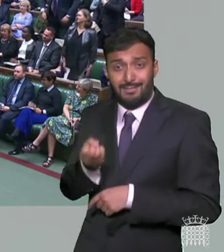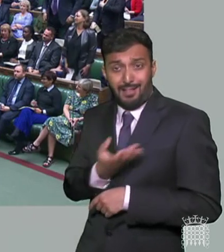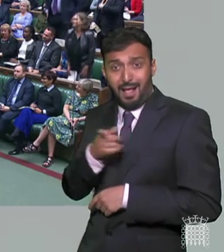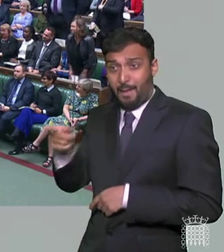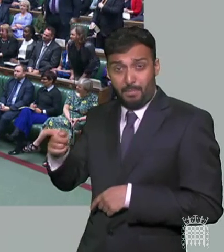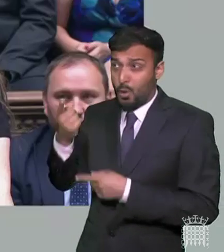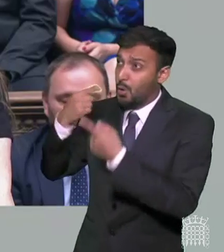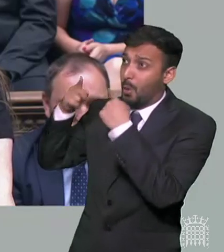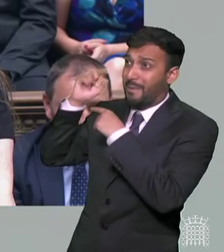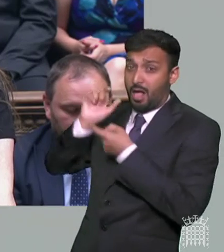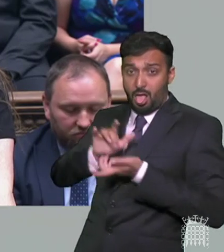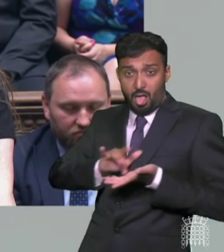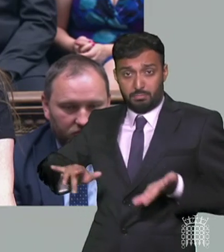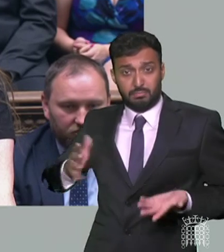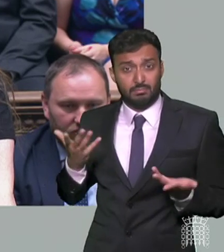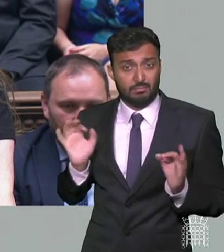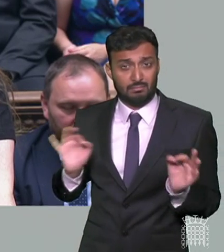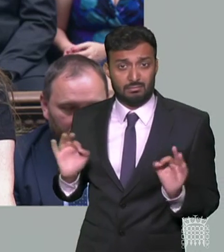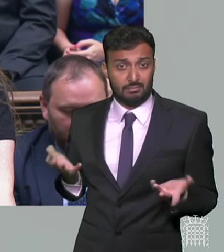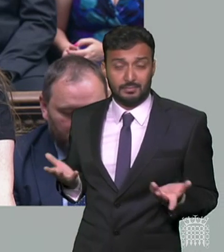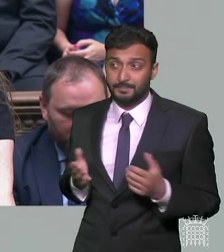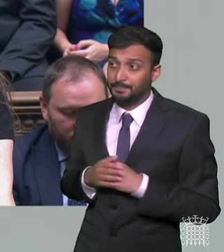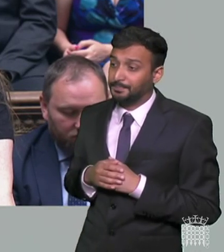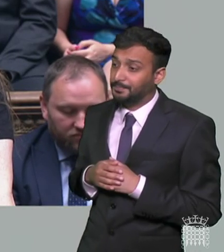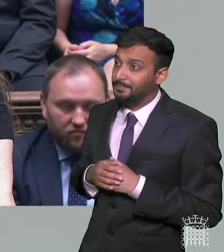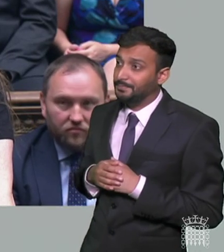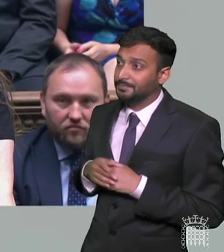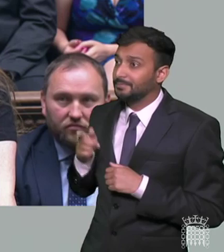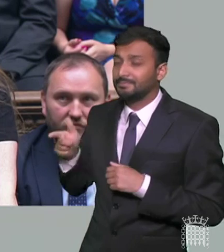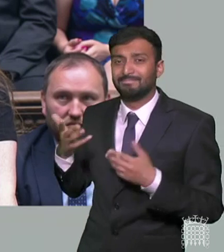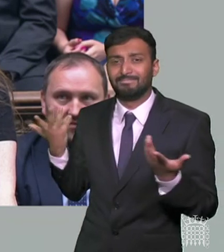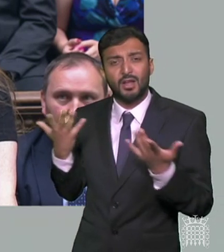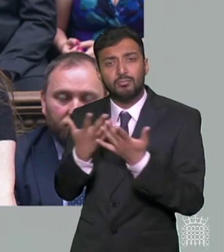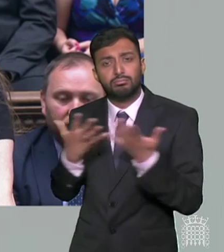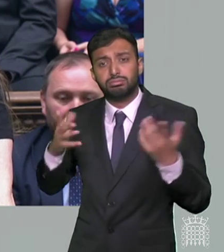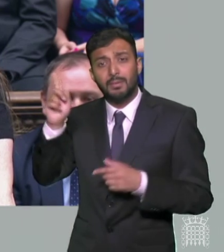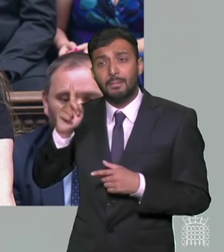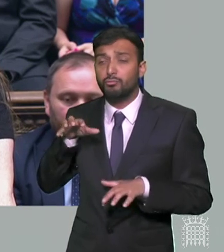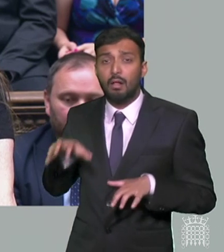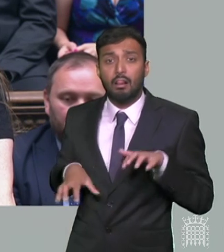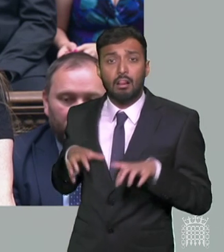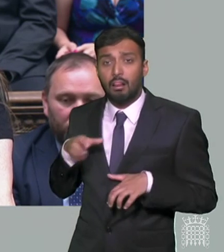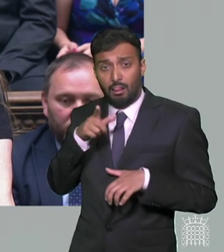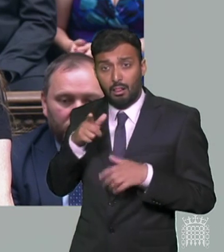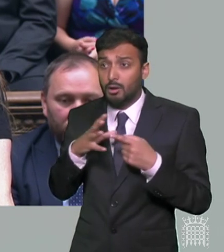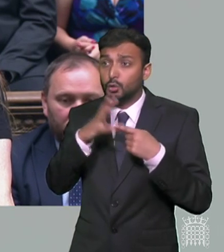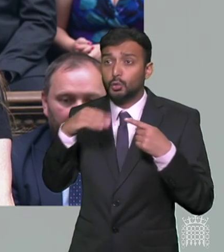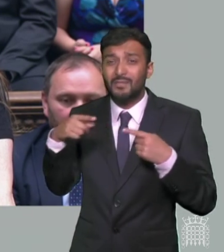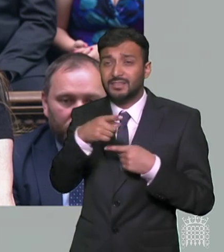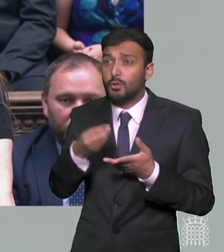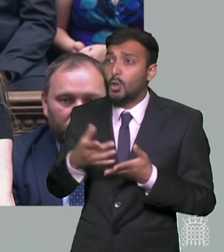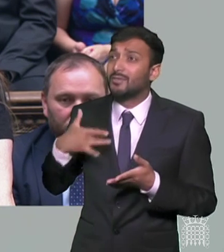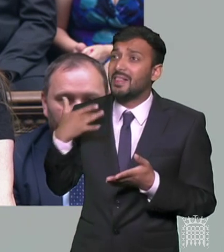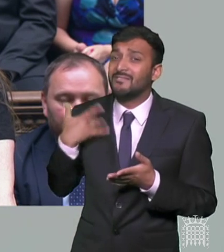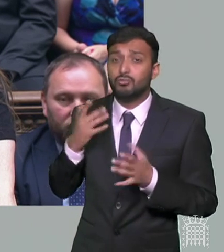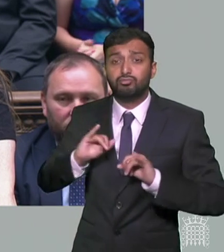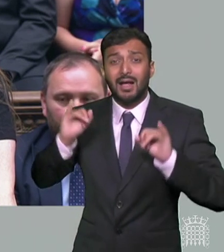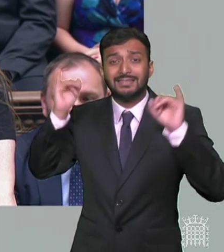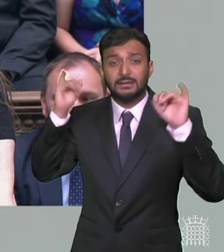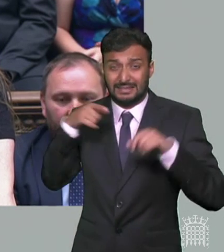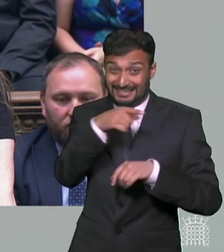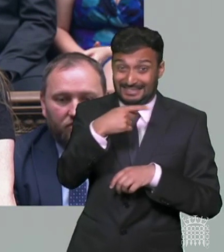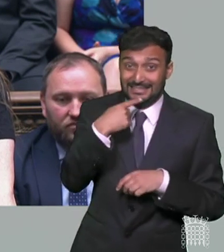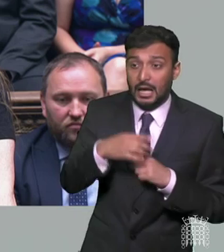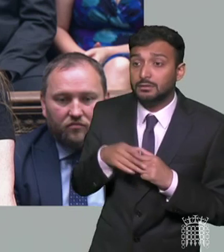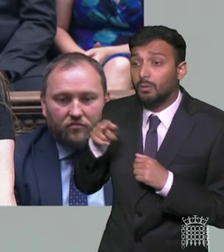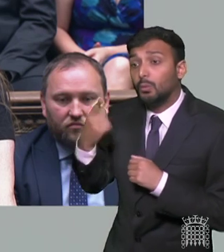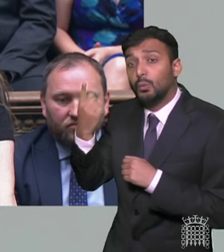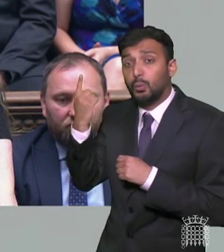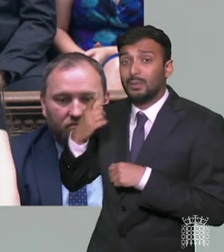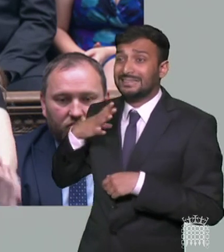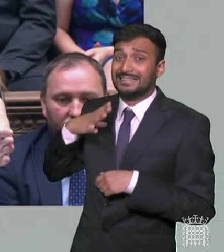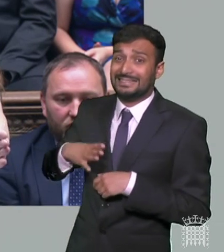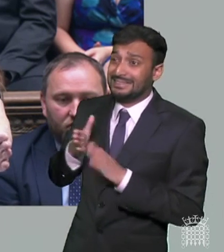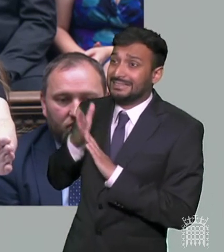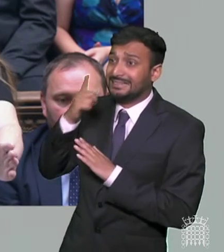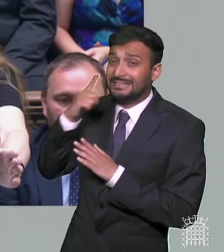The Deputy Prime Minister pretends to empathise with those struggling with the Tory cost of living crisis, when he himself once said that food bank users are not in poverty, but simply have “a cashflow problem”.